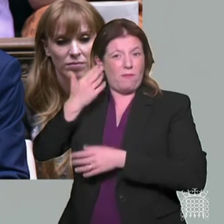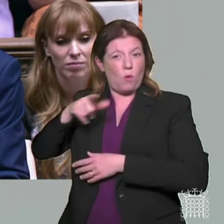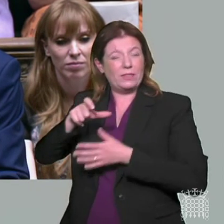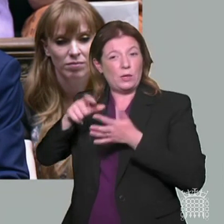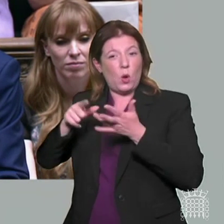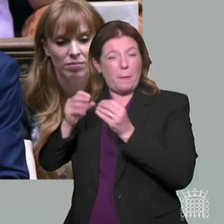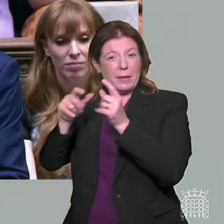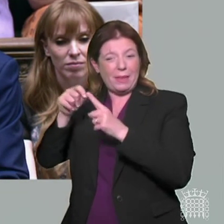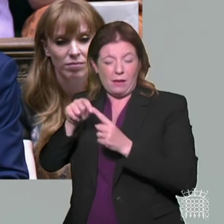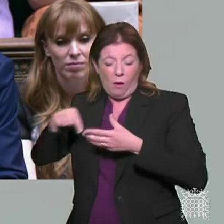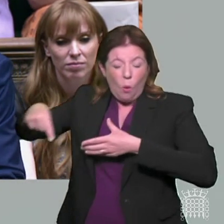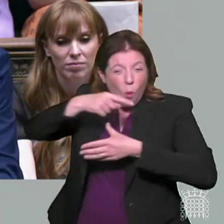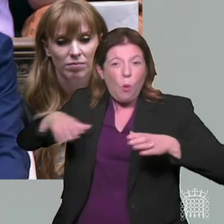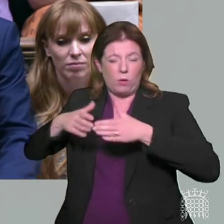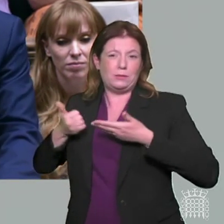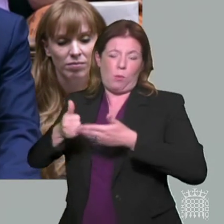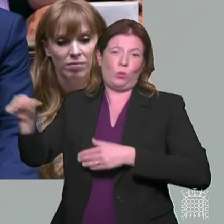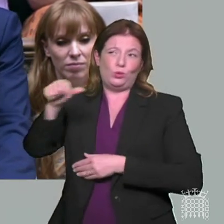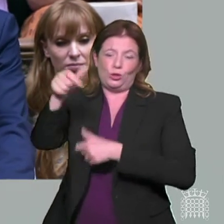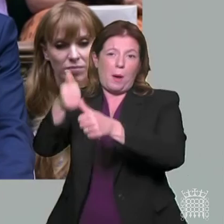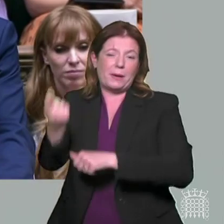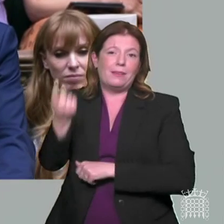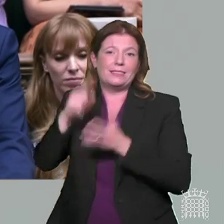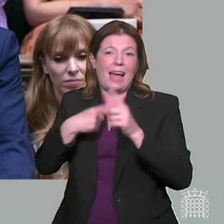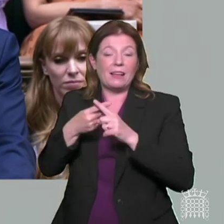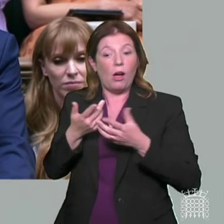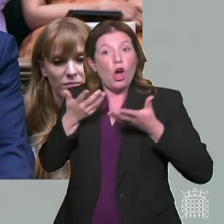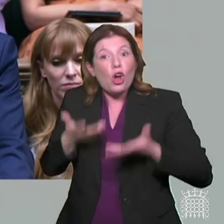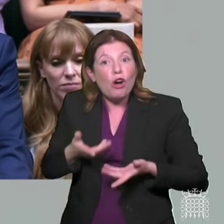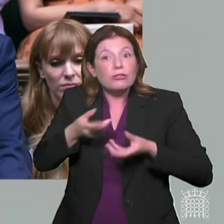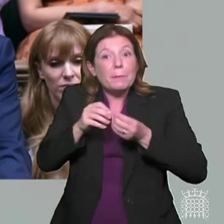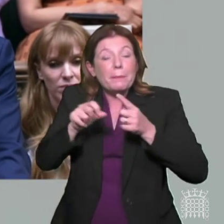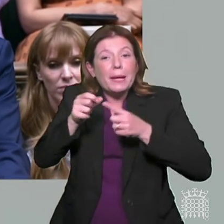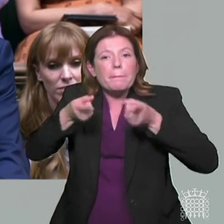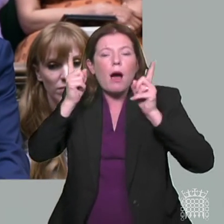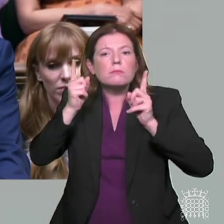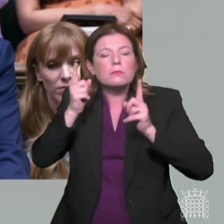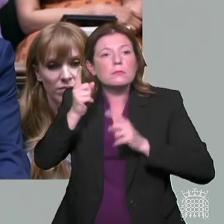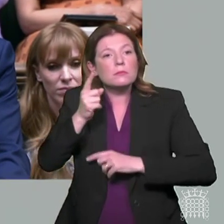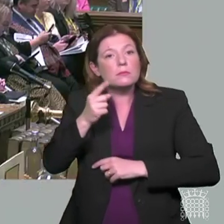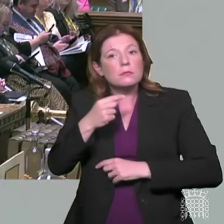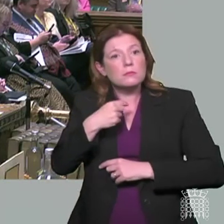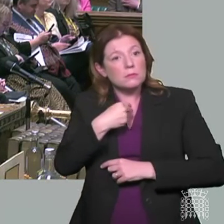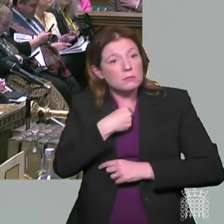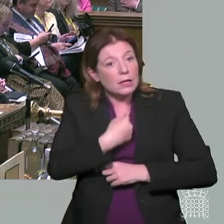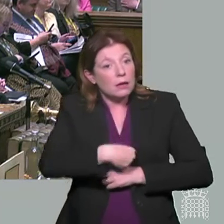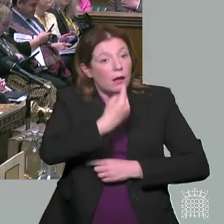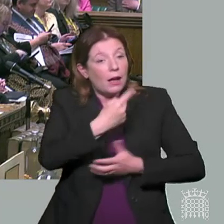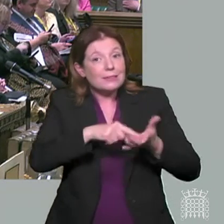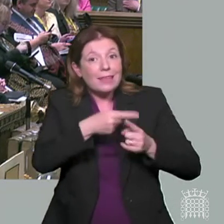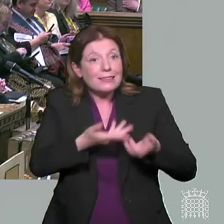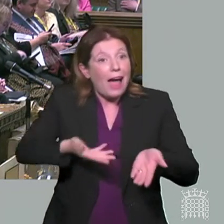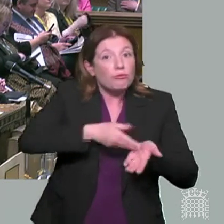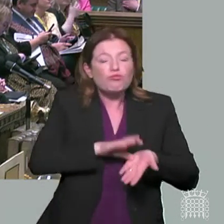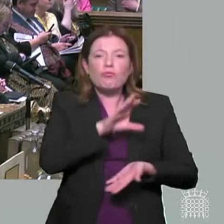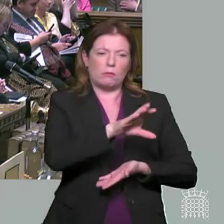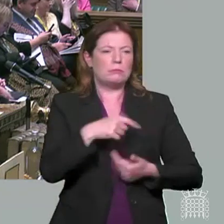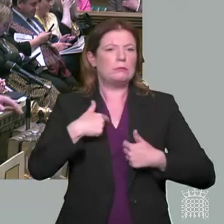They all support a windfall tax. Even the current boss of BP says a windfall tax would not discourage investment.